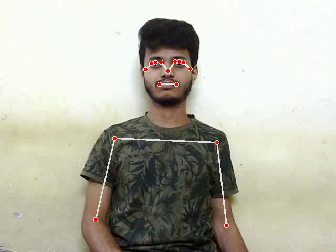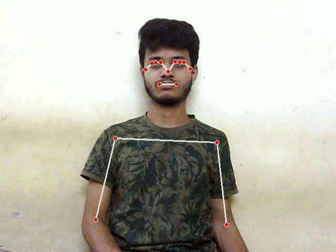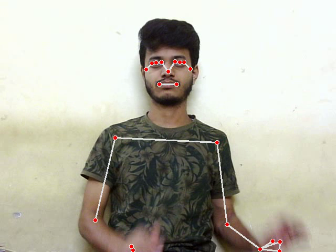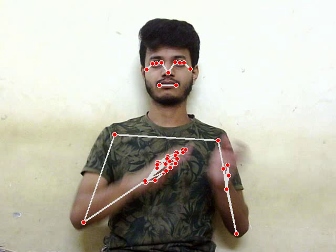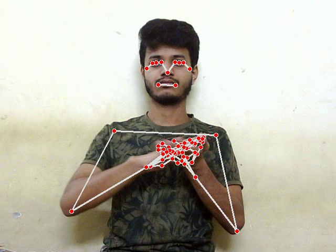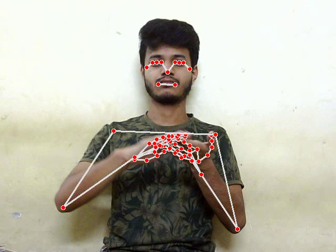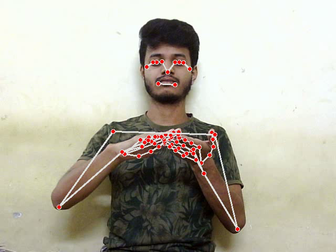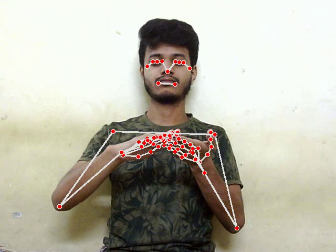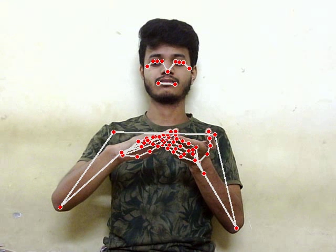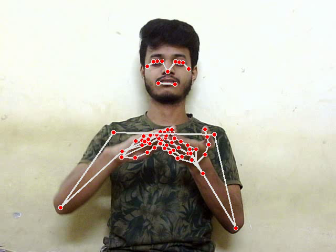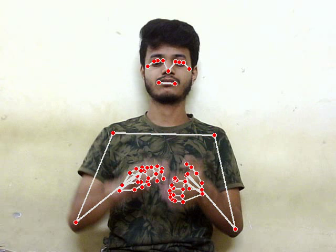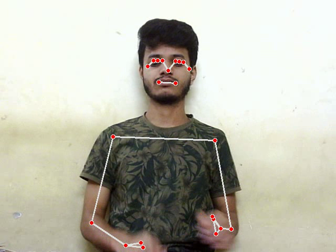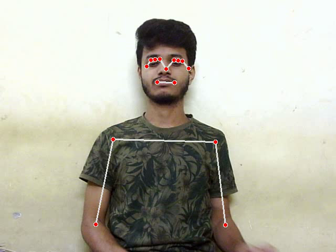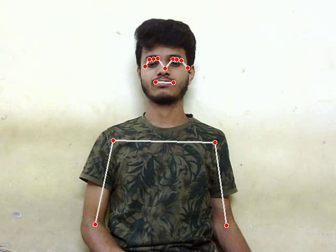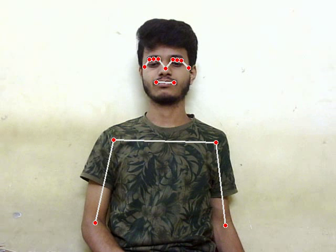nice